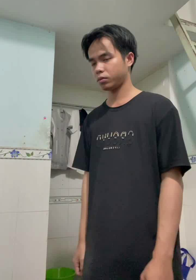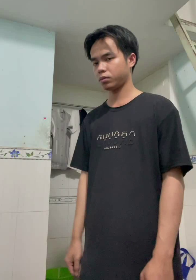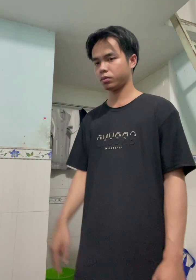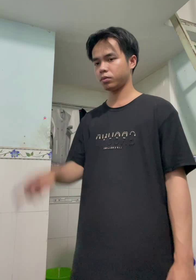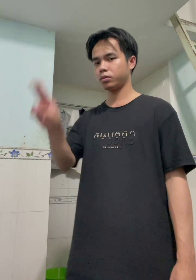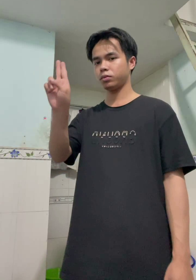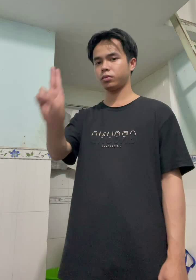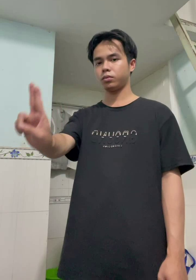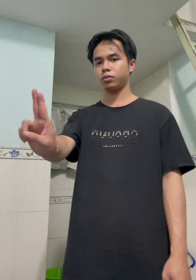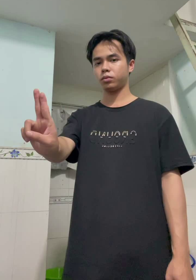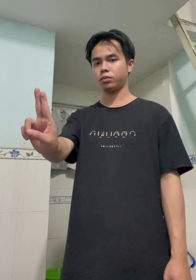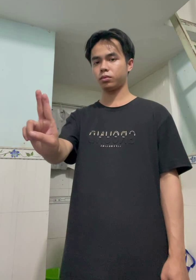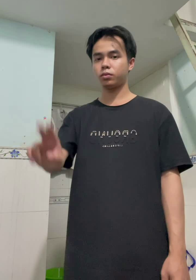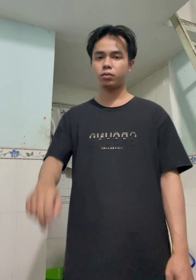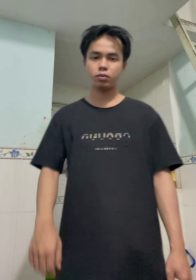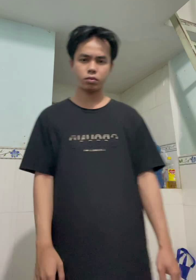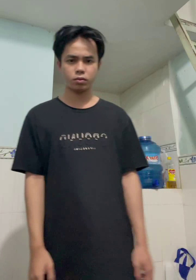u